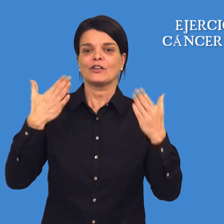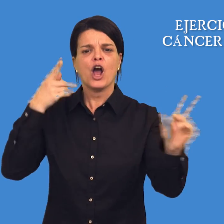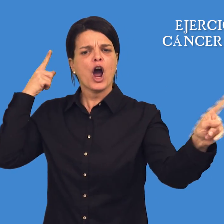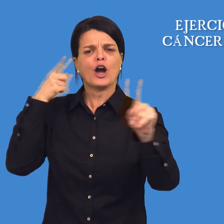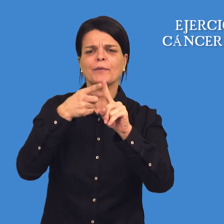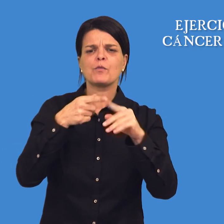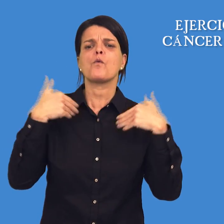objetivo